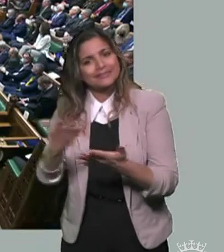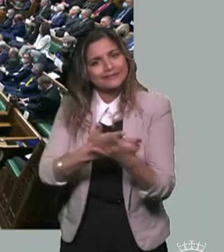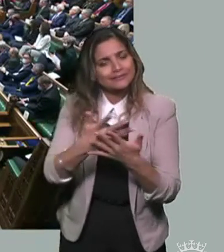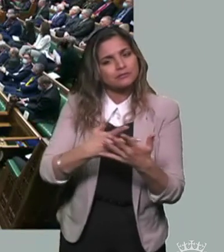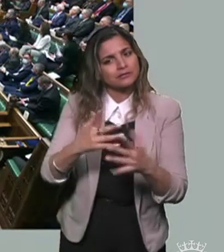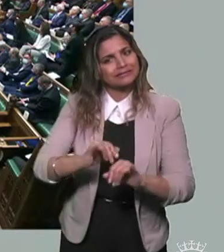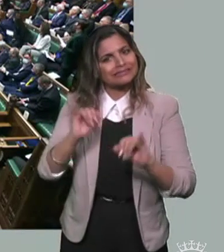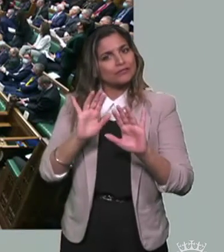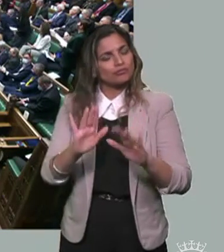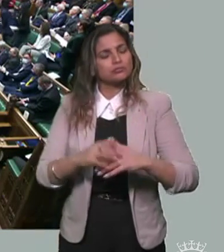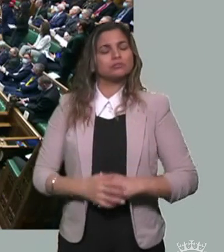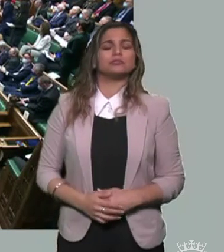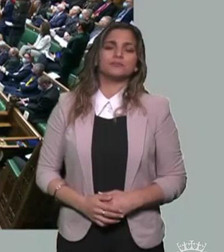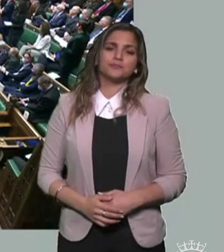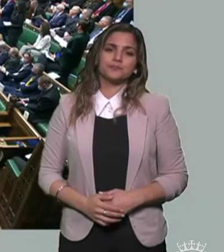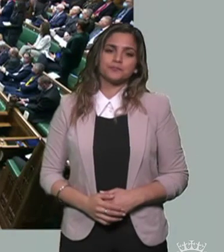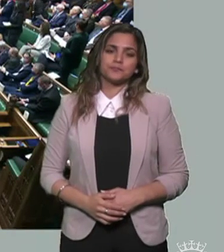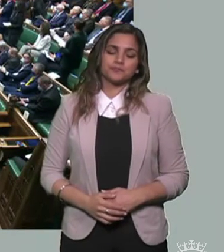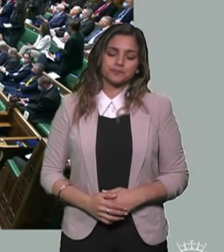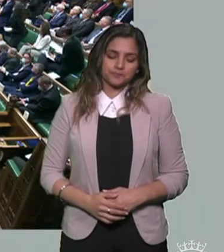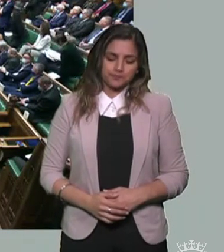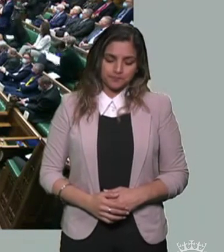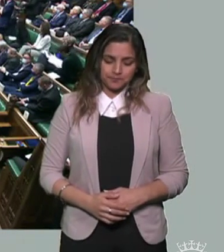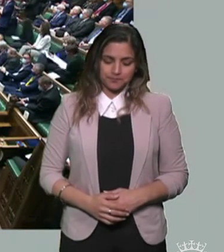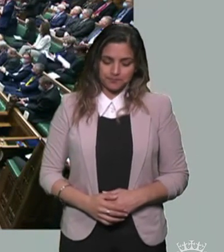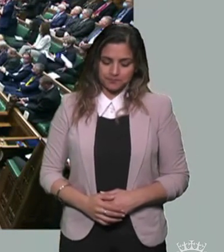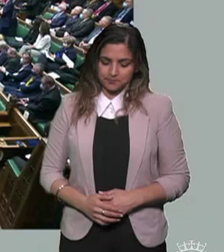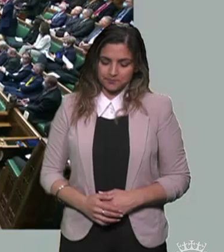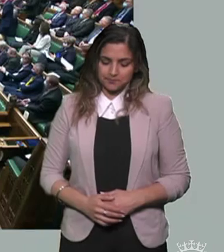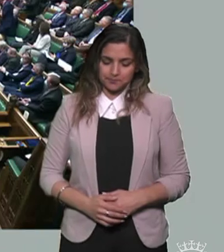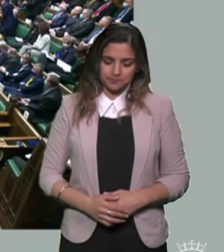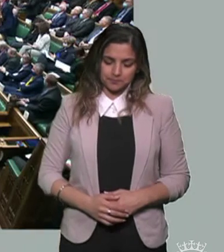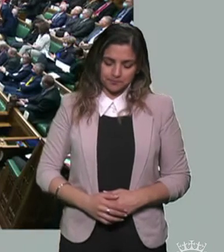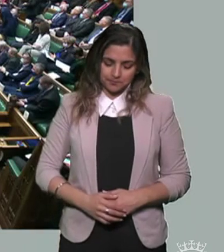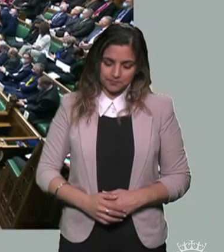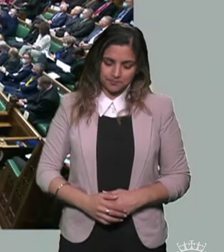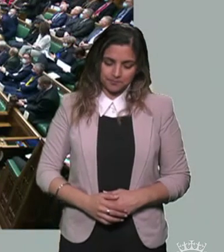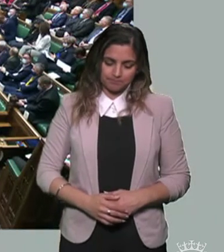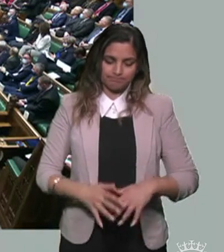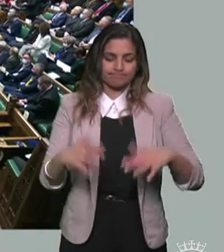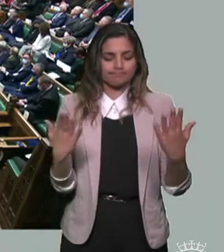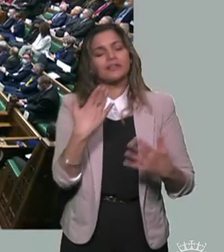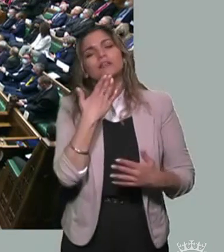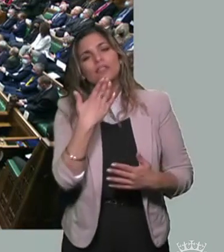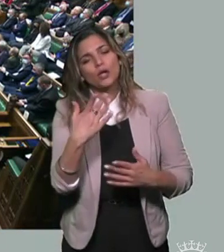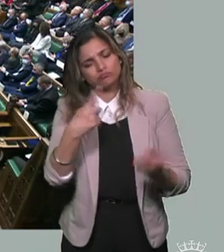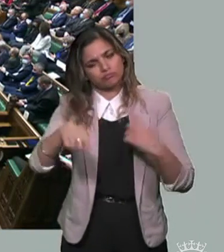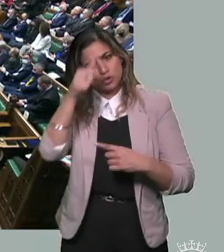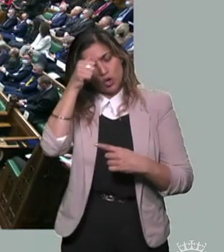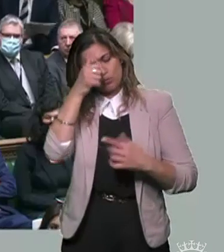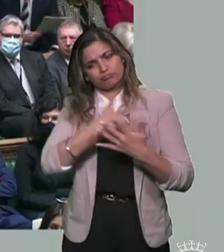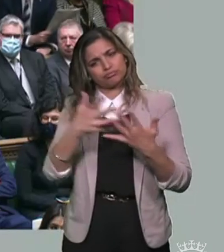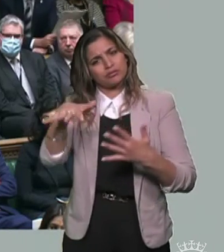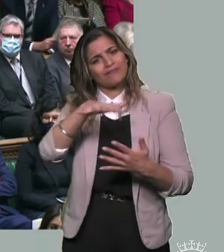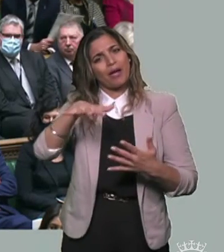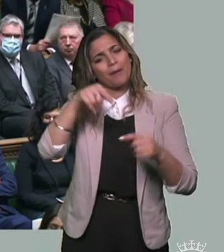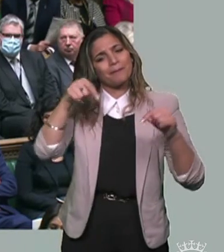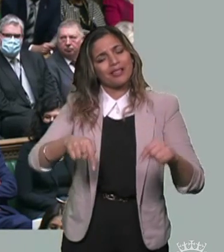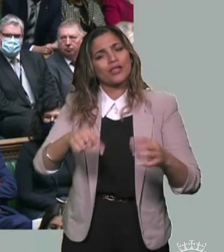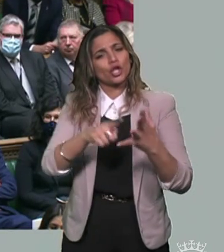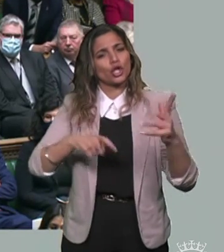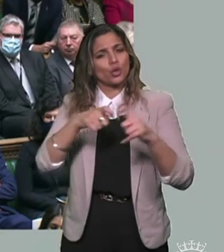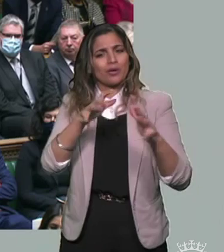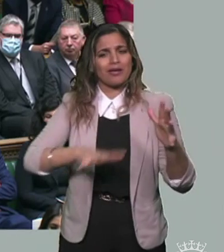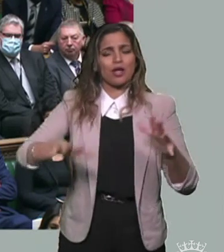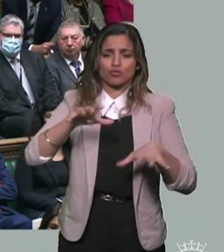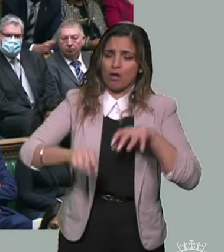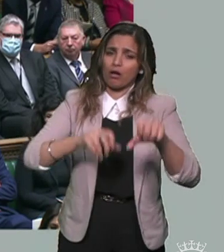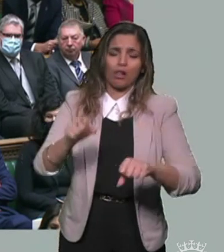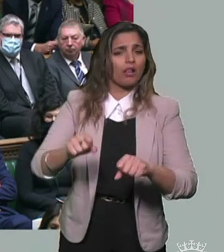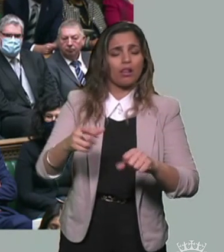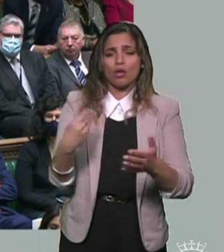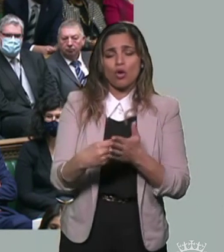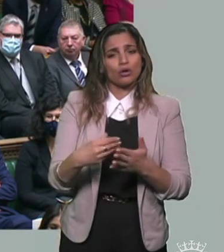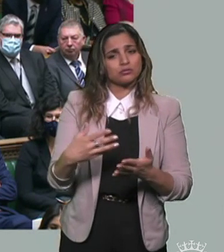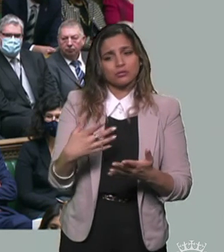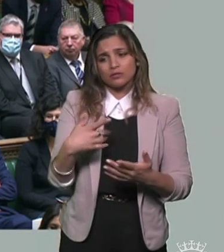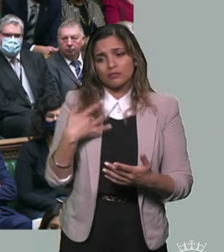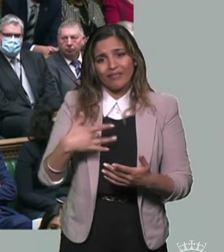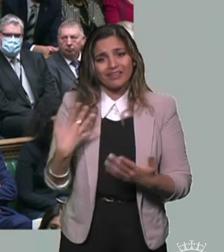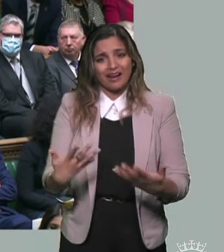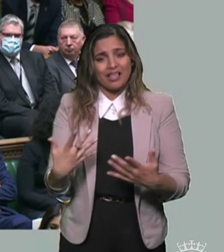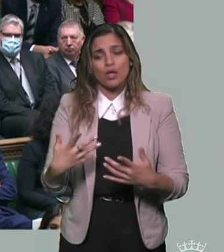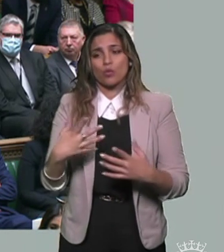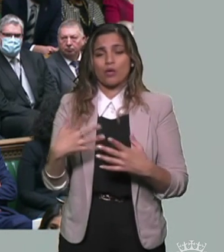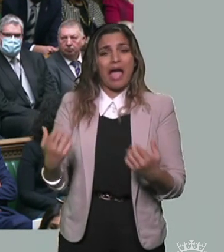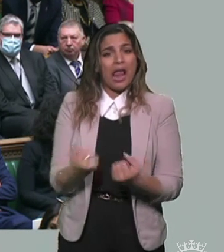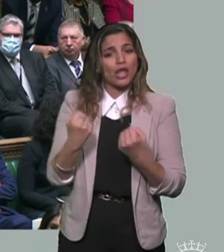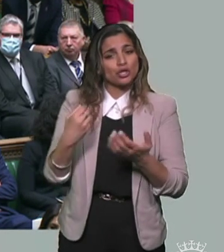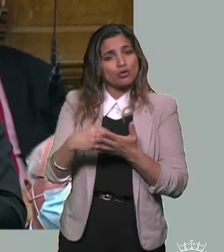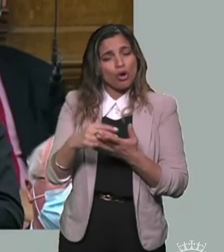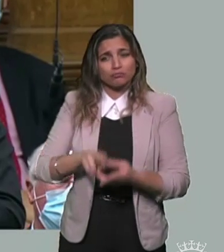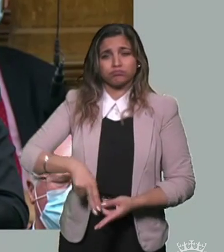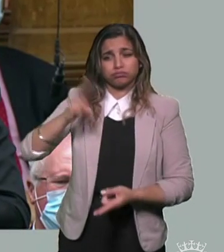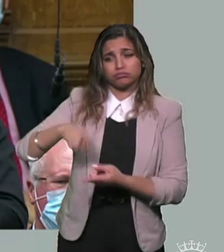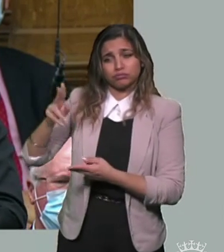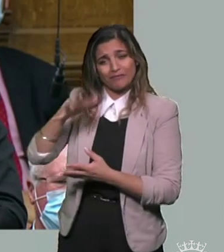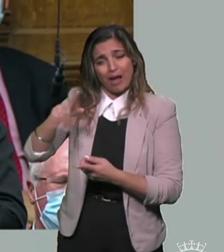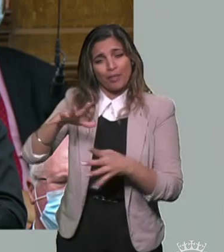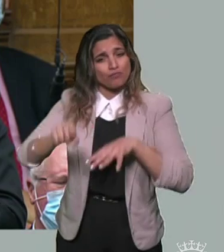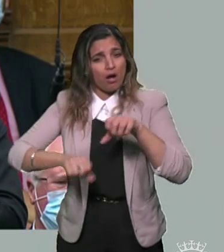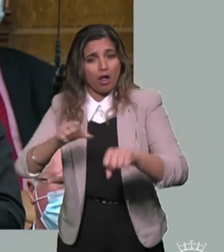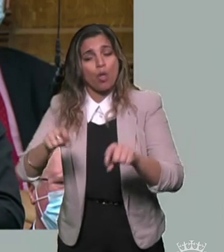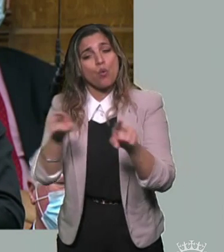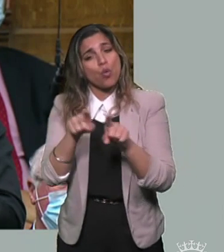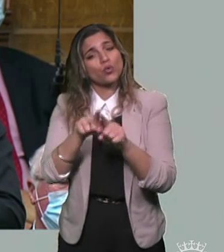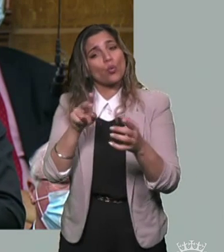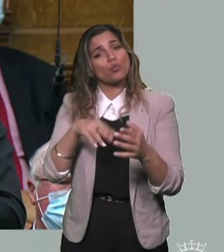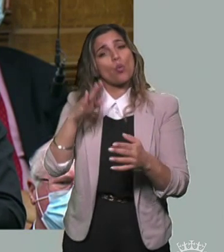Sir Jeffrey M. Donaldson The Prime Minister will know that many families throughout the United Kingdom are struggling with the increased cost of living and rising energy costs, but in Northern Ireland that is compounded by the protocol.